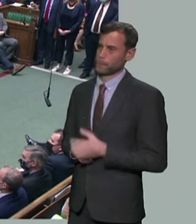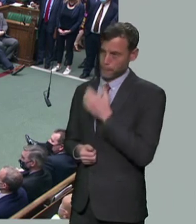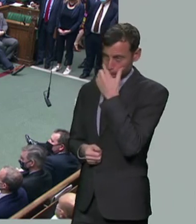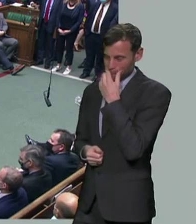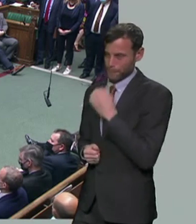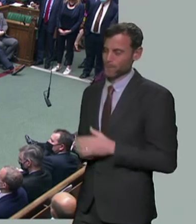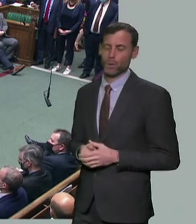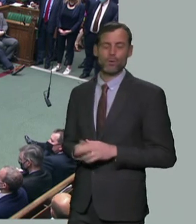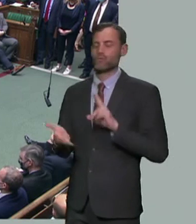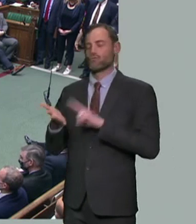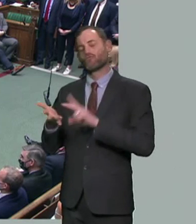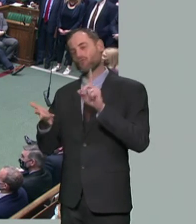Go, Prime Minister.